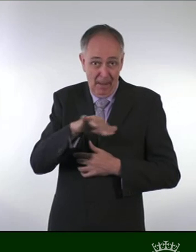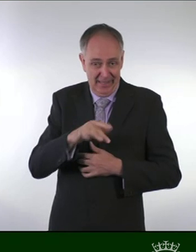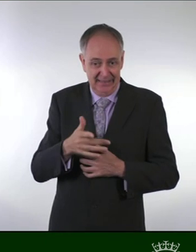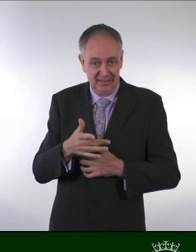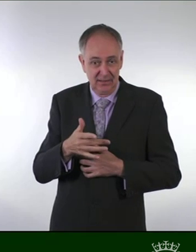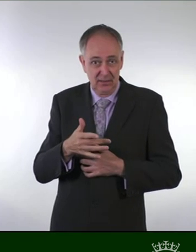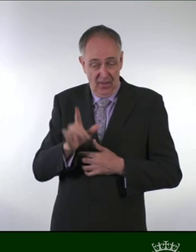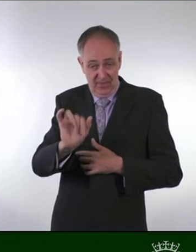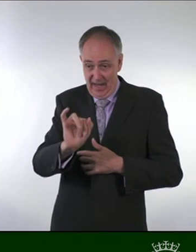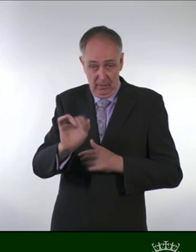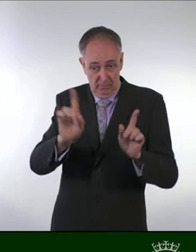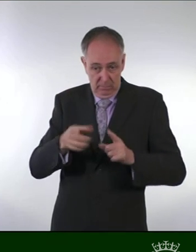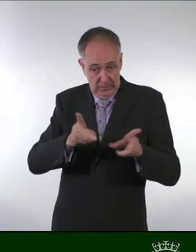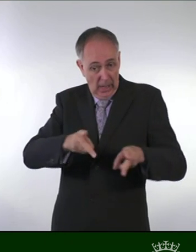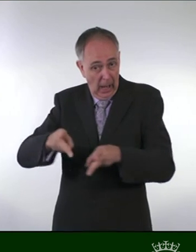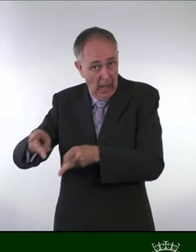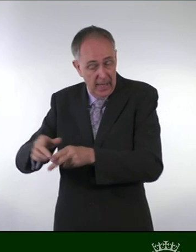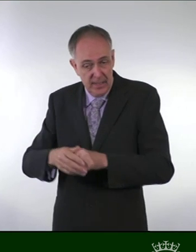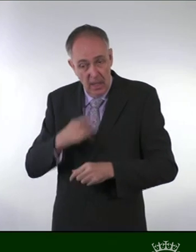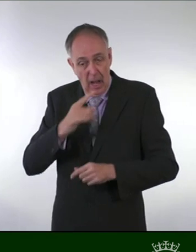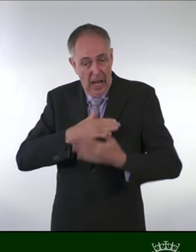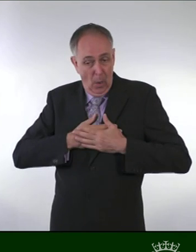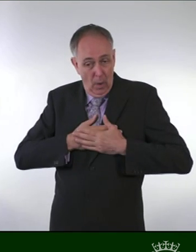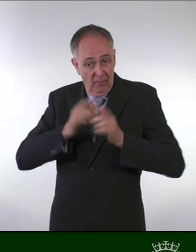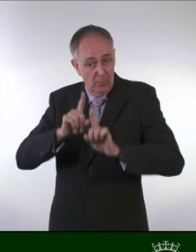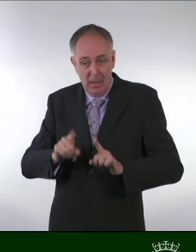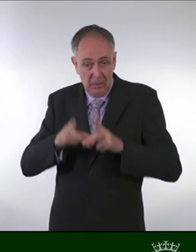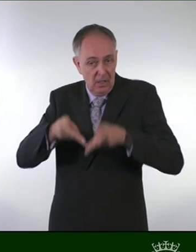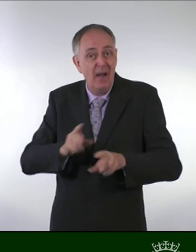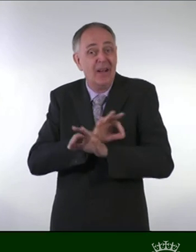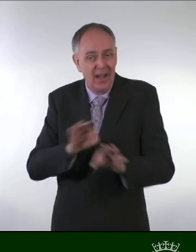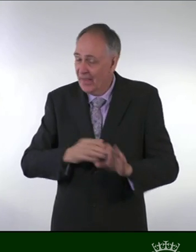They say this: “We won’t let the deaths of our loved ones be in vain.